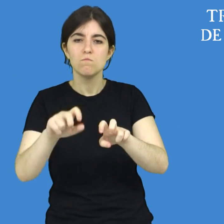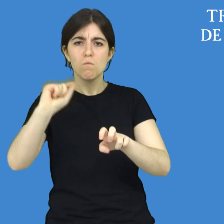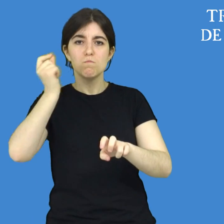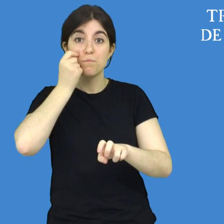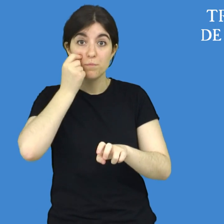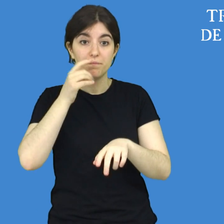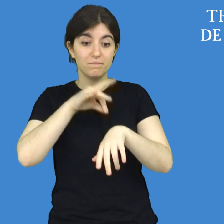descubrir